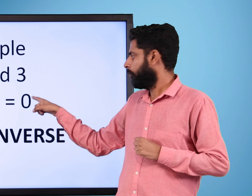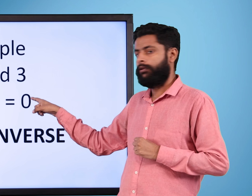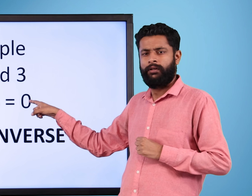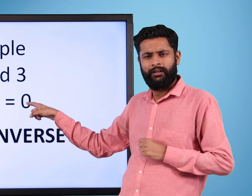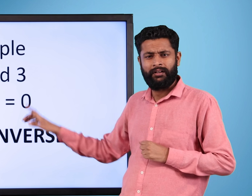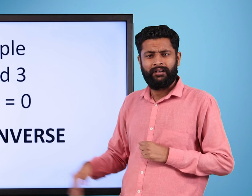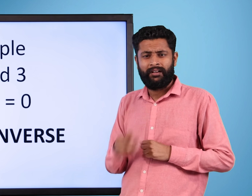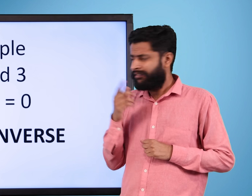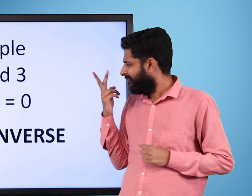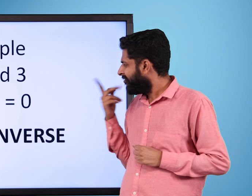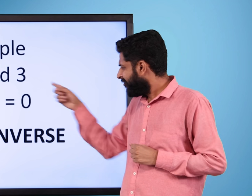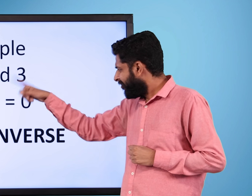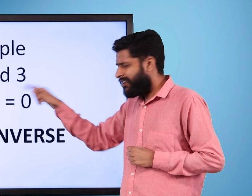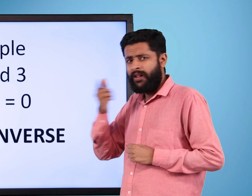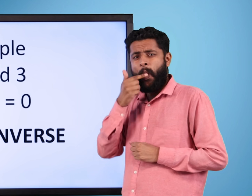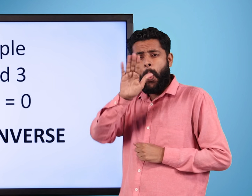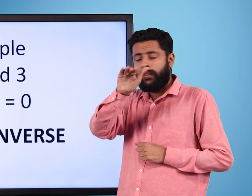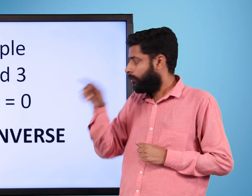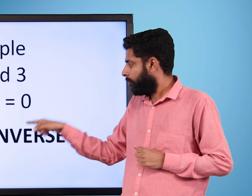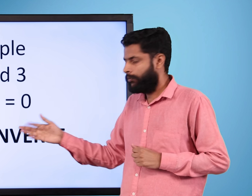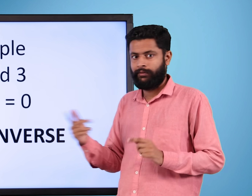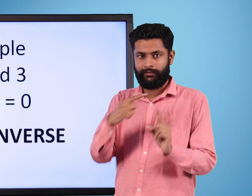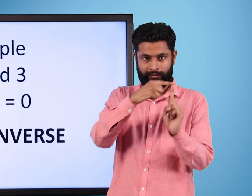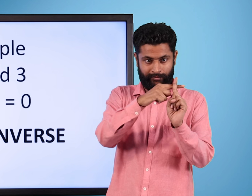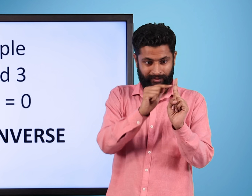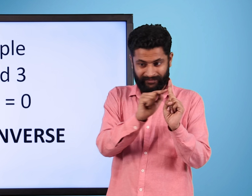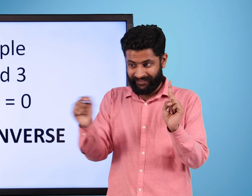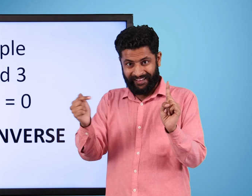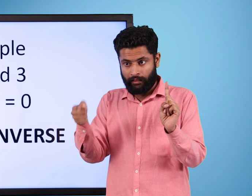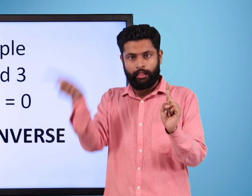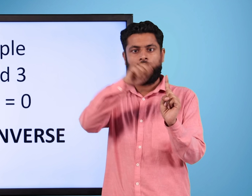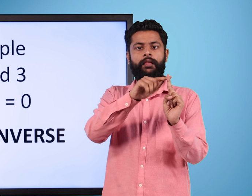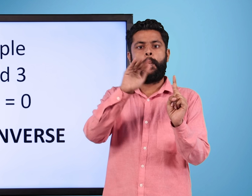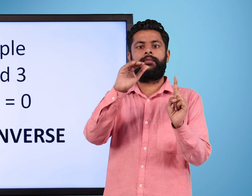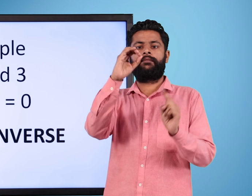Such numbers are called additive inverse of each other.